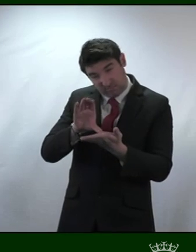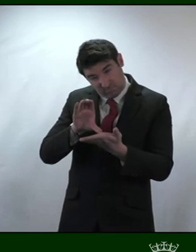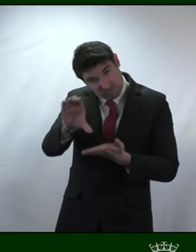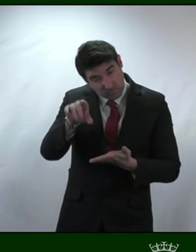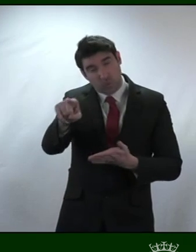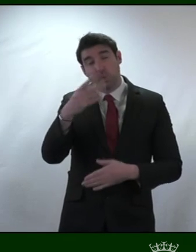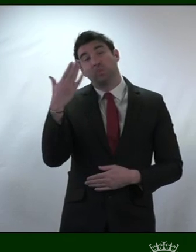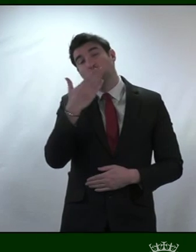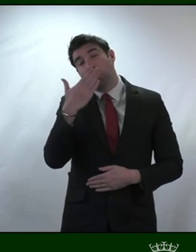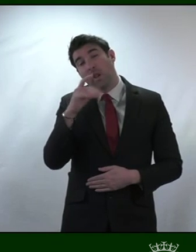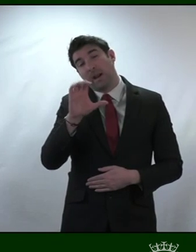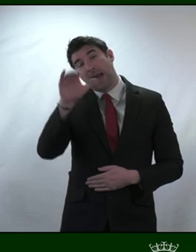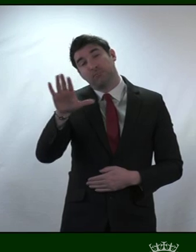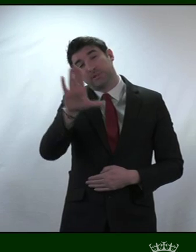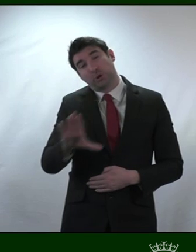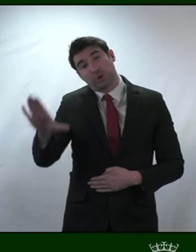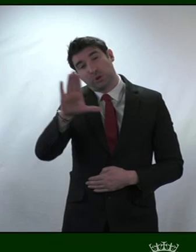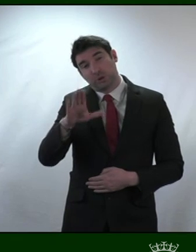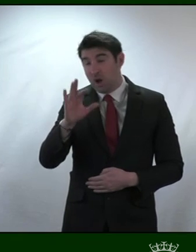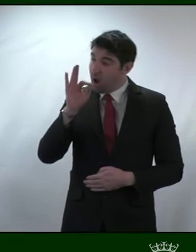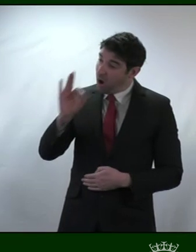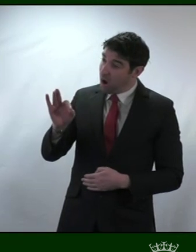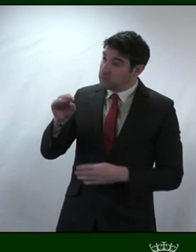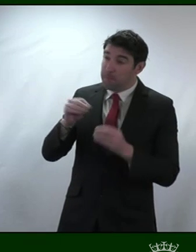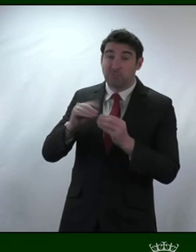Will the Prime Minister be Santa for Cambridgeshire’s schoolkids?